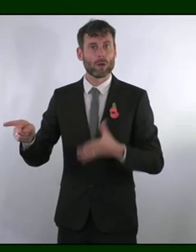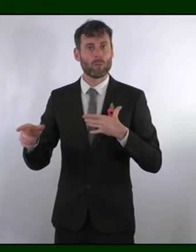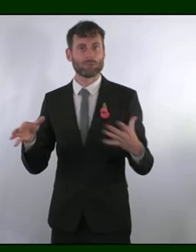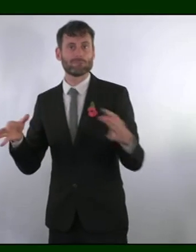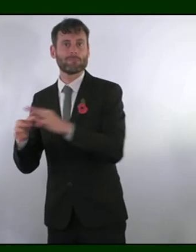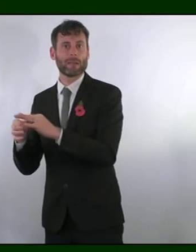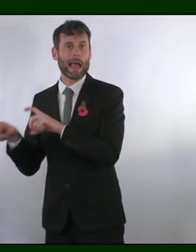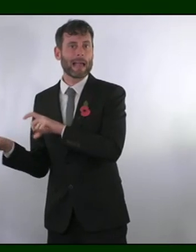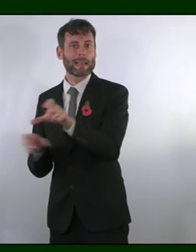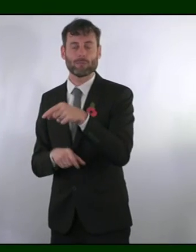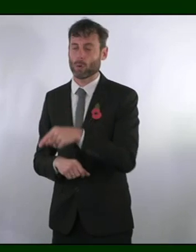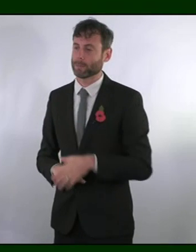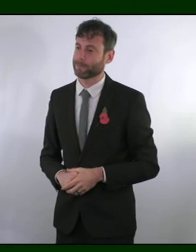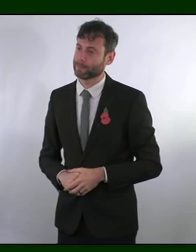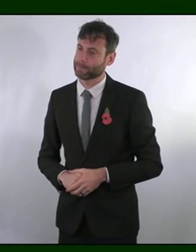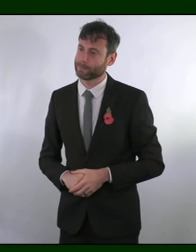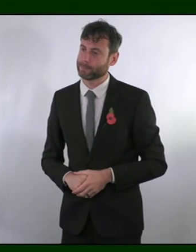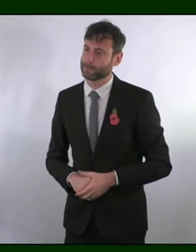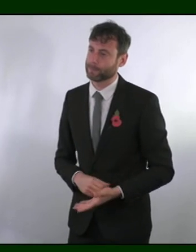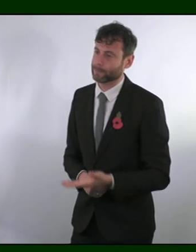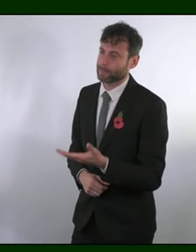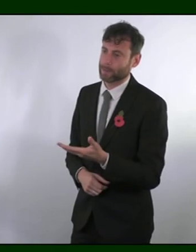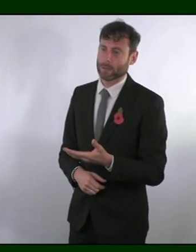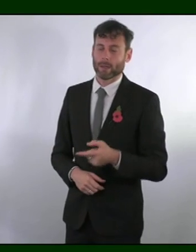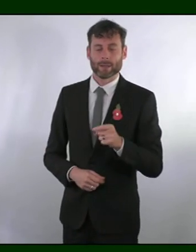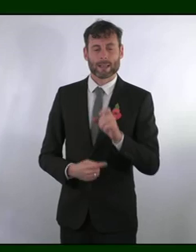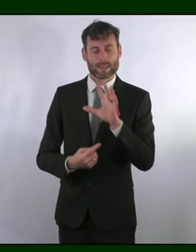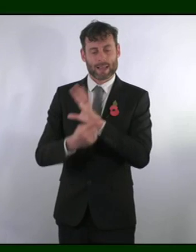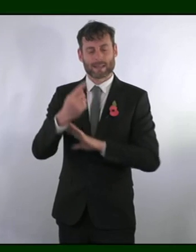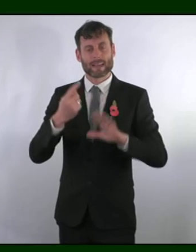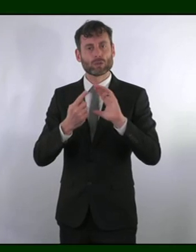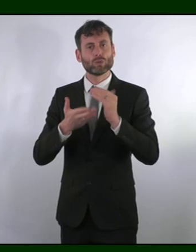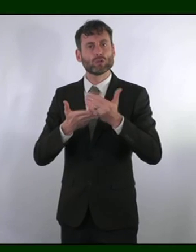I strongly welcome the introduction of the National Security and Investment Bill today.